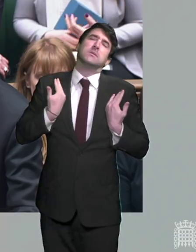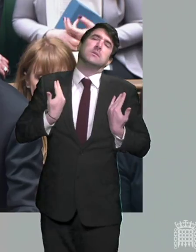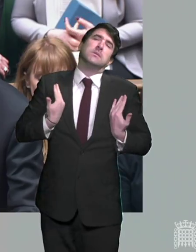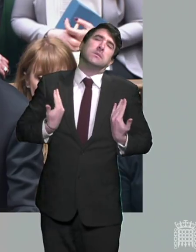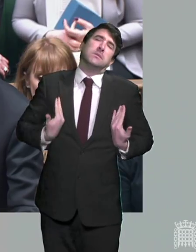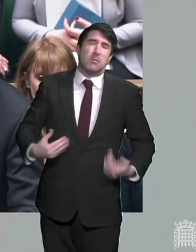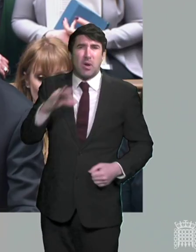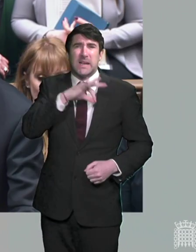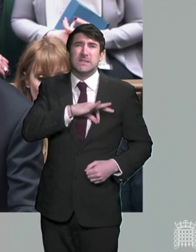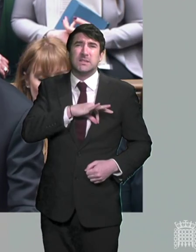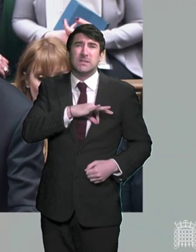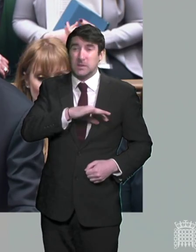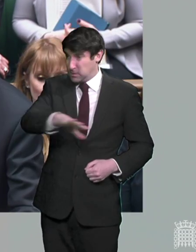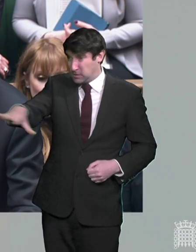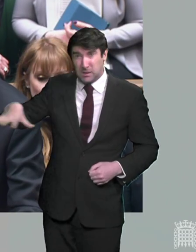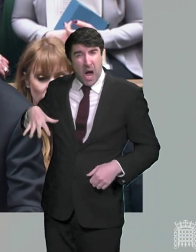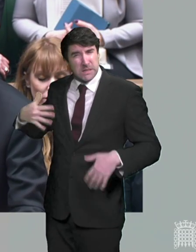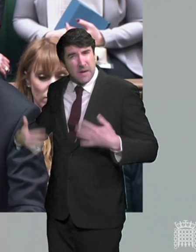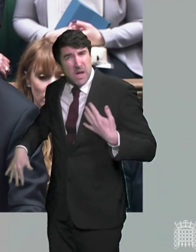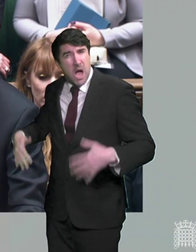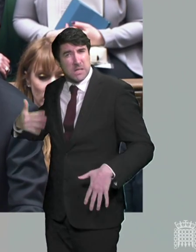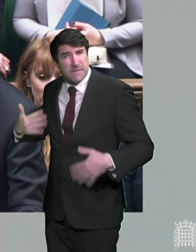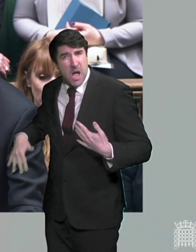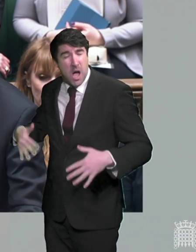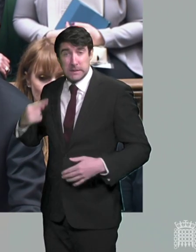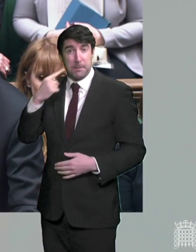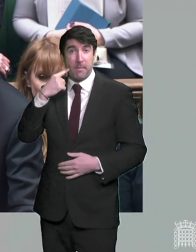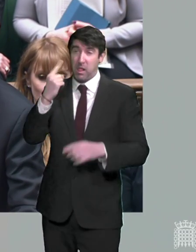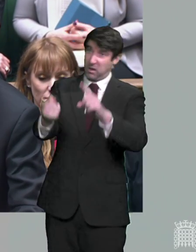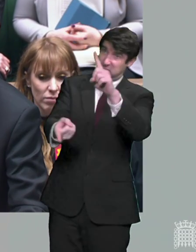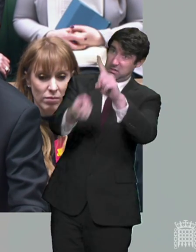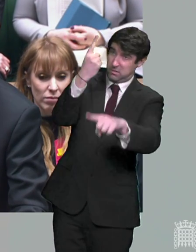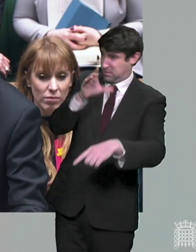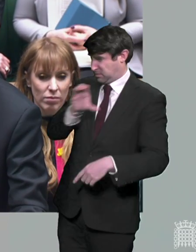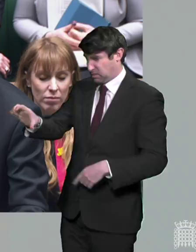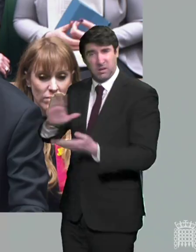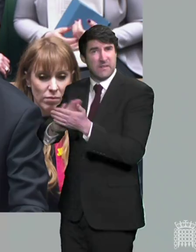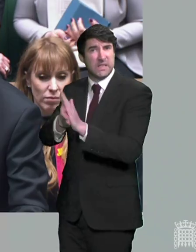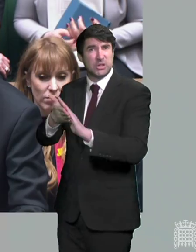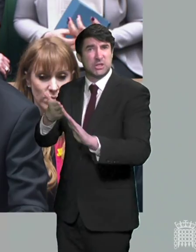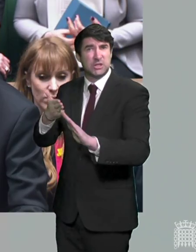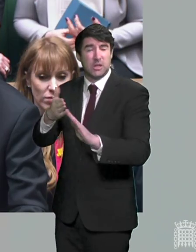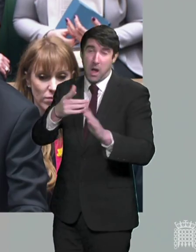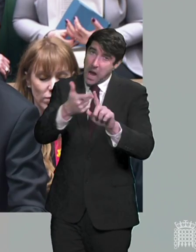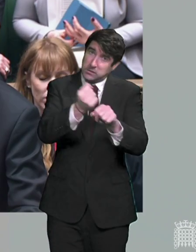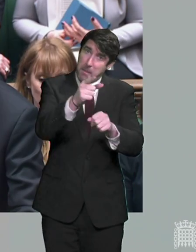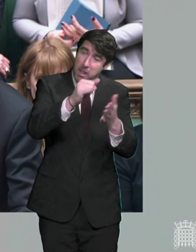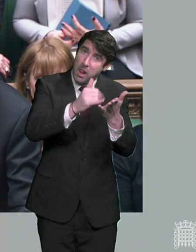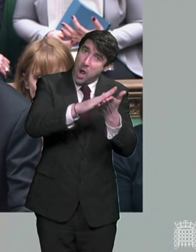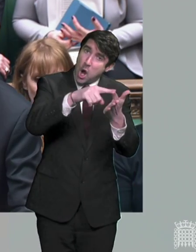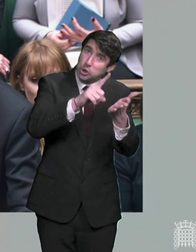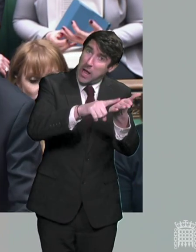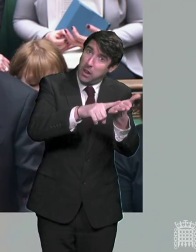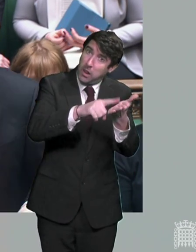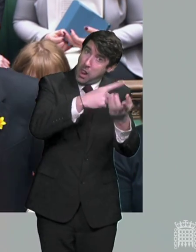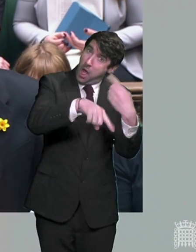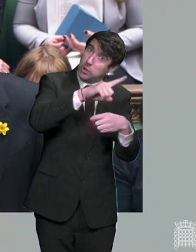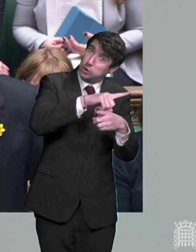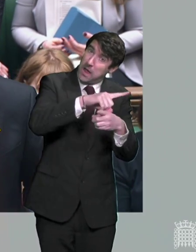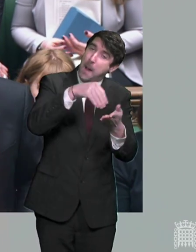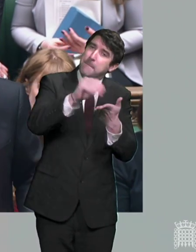He can boast all he likes, but companies like Shell did not pay a penny in windfall tax last year, and they are still not paying their fair share now.